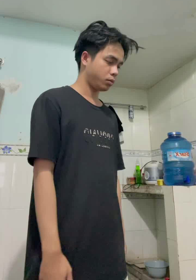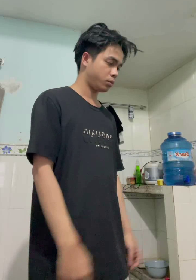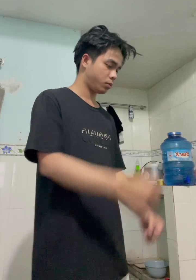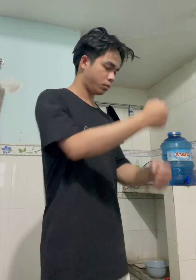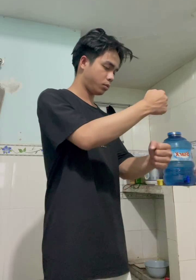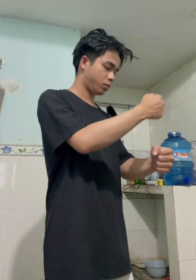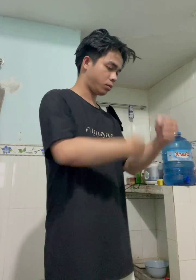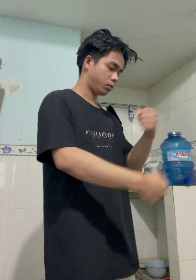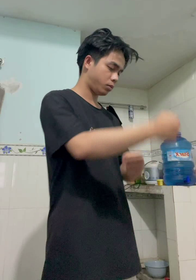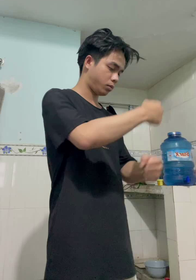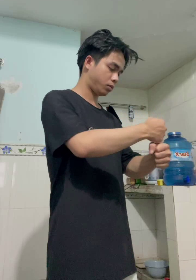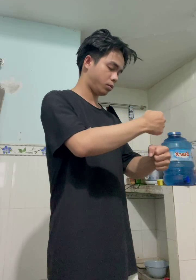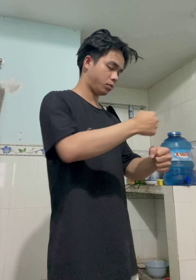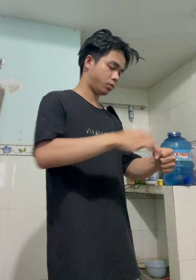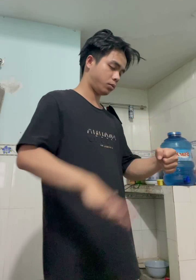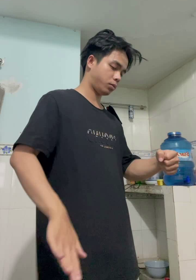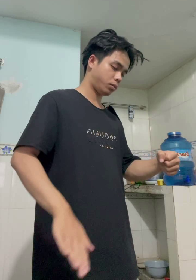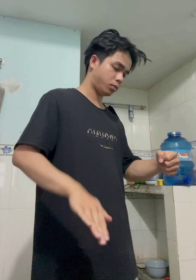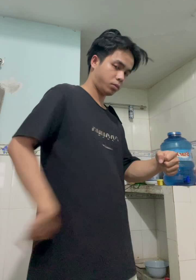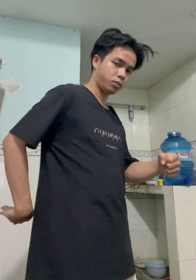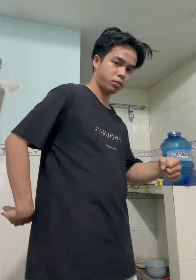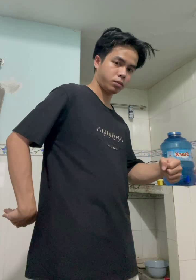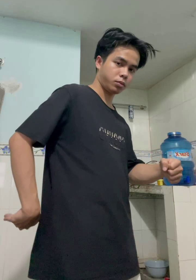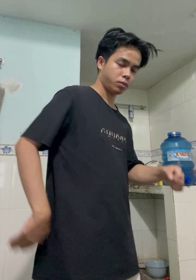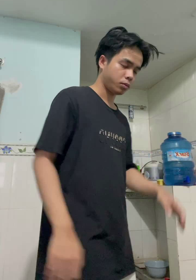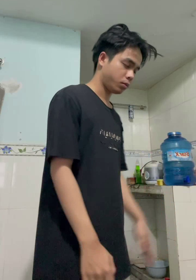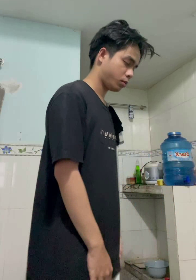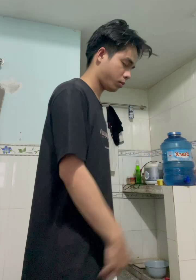nam sau